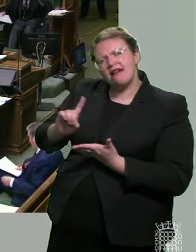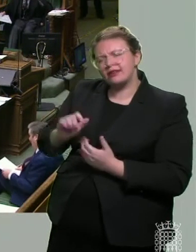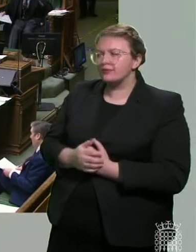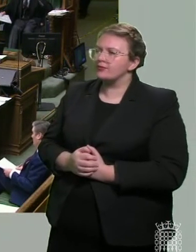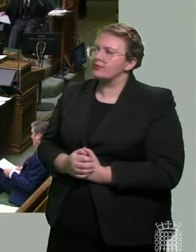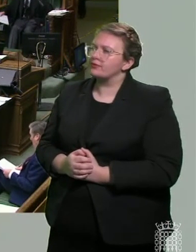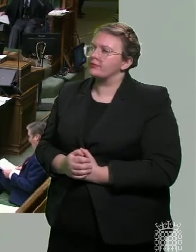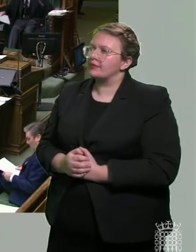This is the right honourable and learned Gentleman